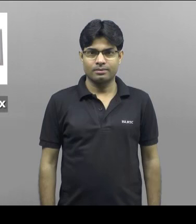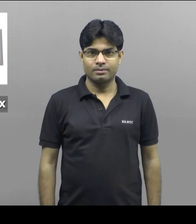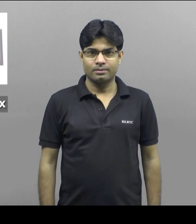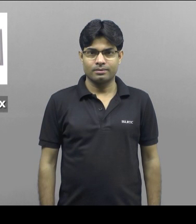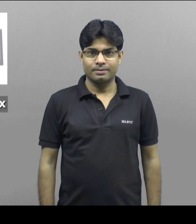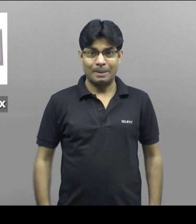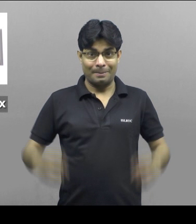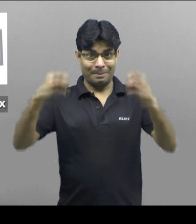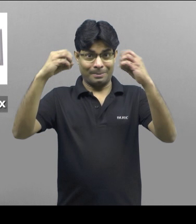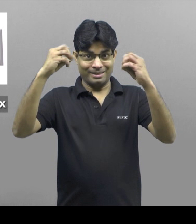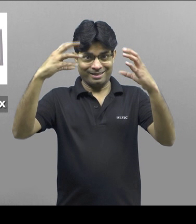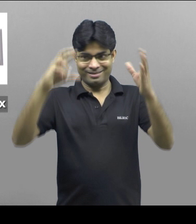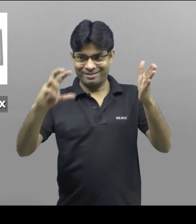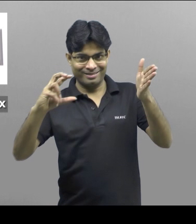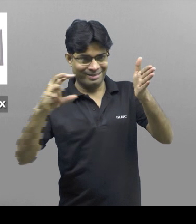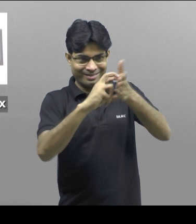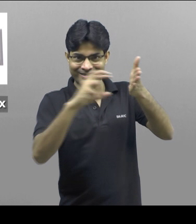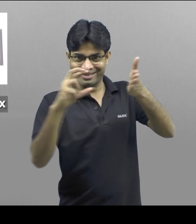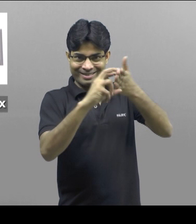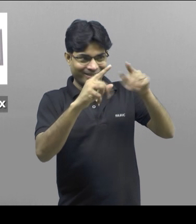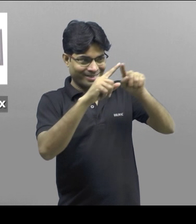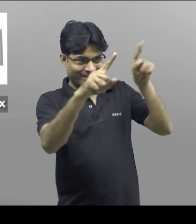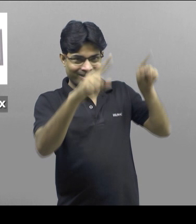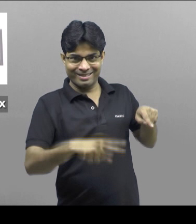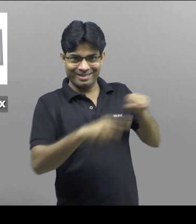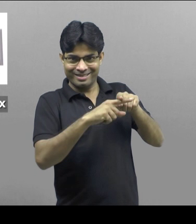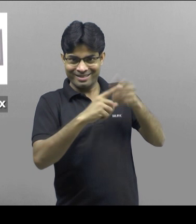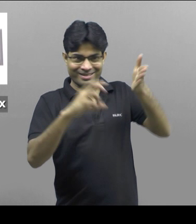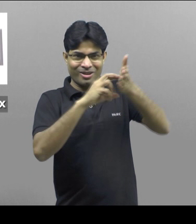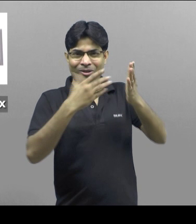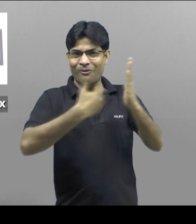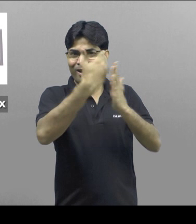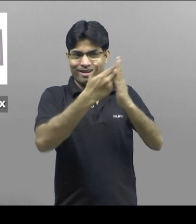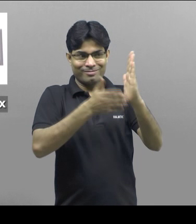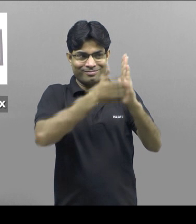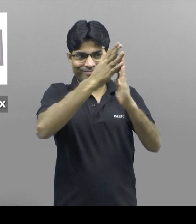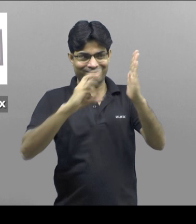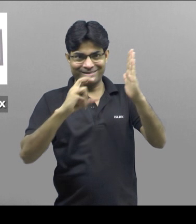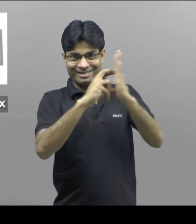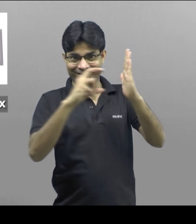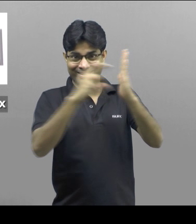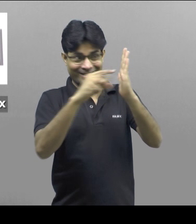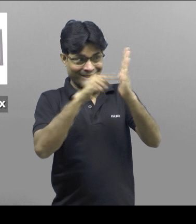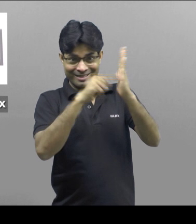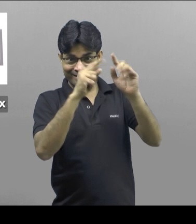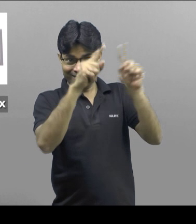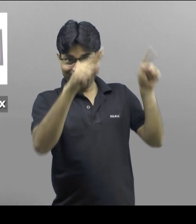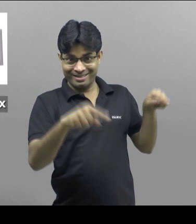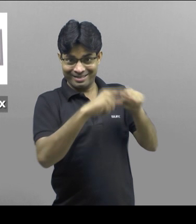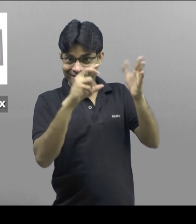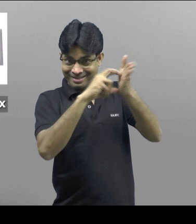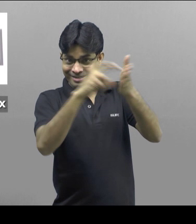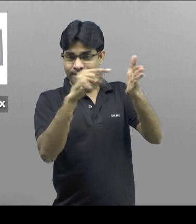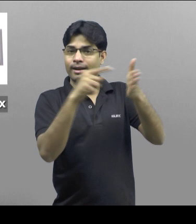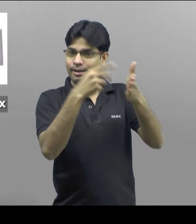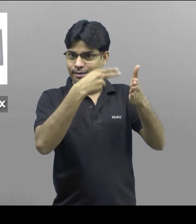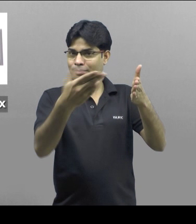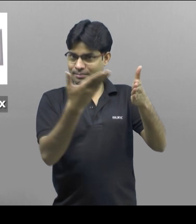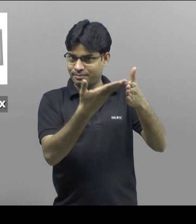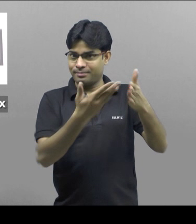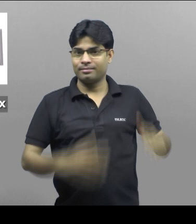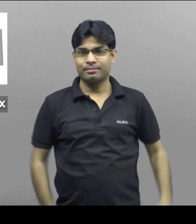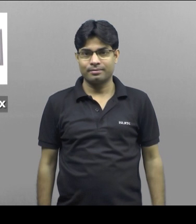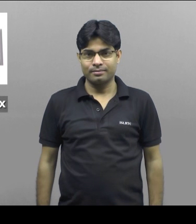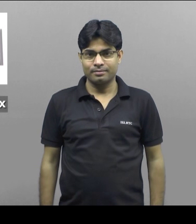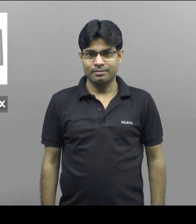Switch Box